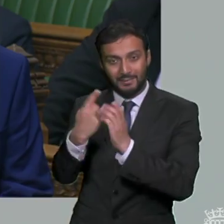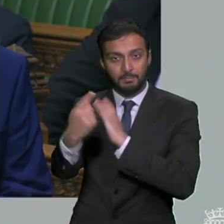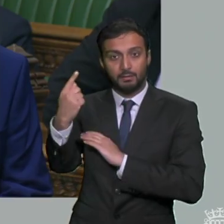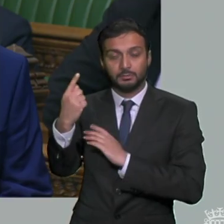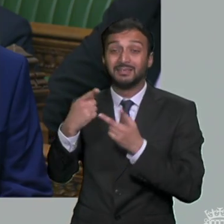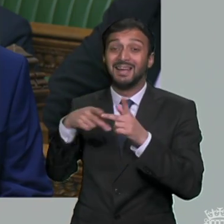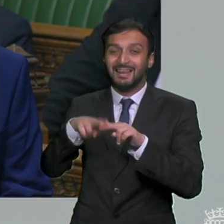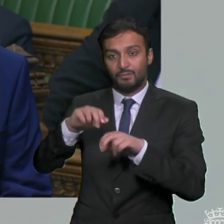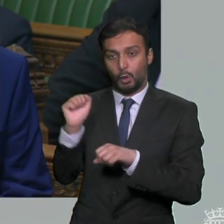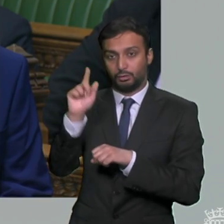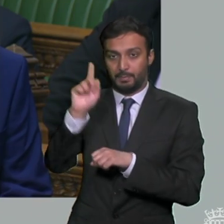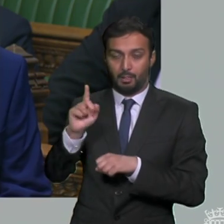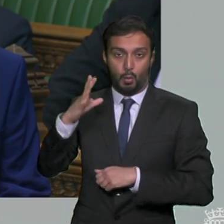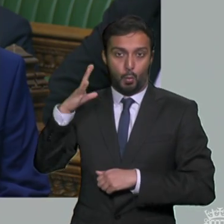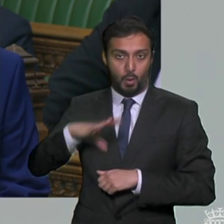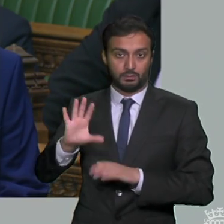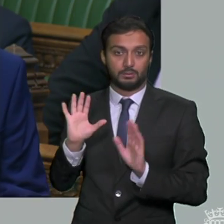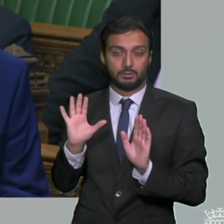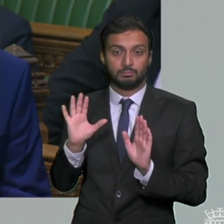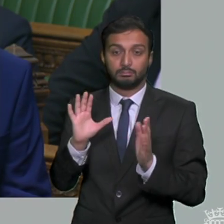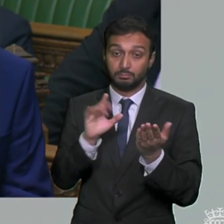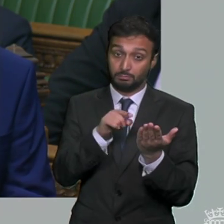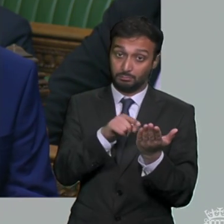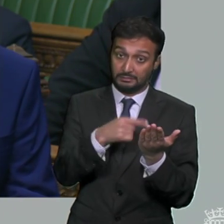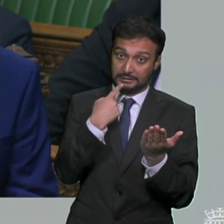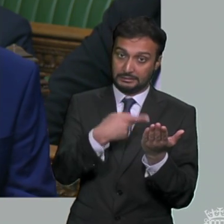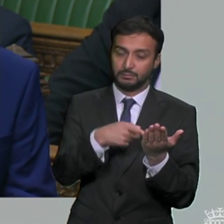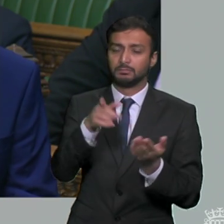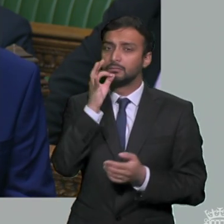Does the Prime Minister share that view?